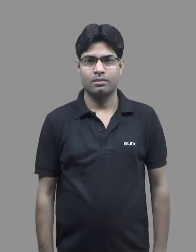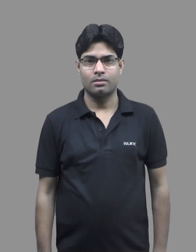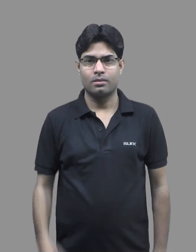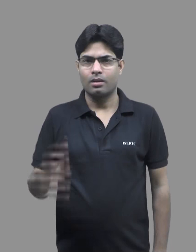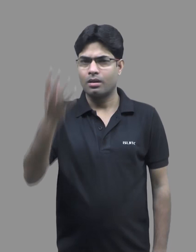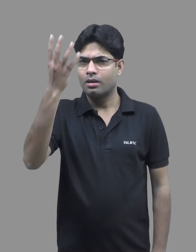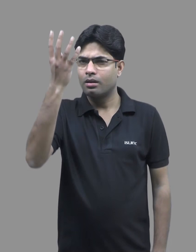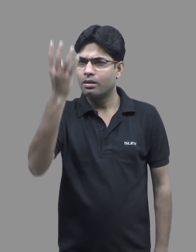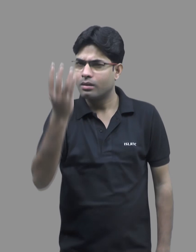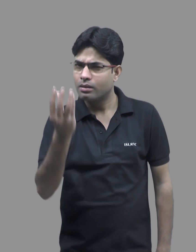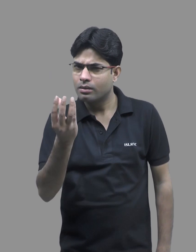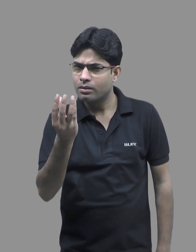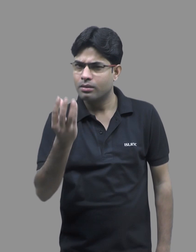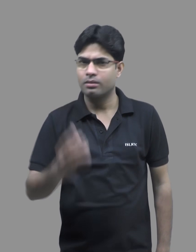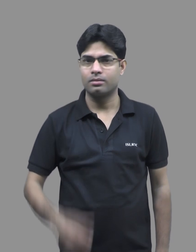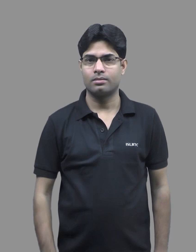Evening